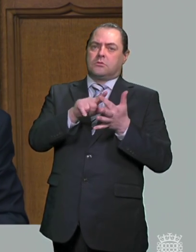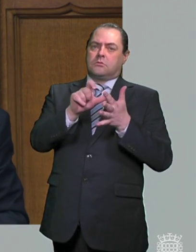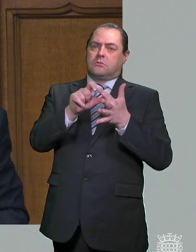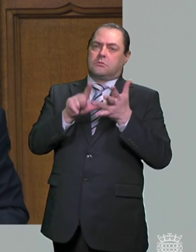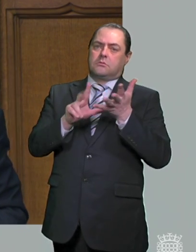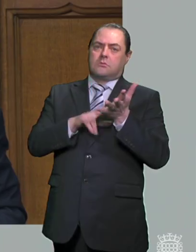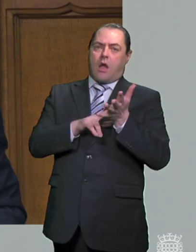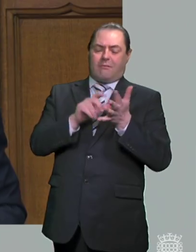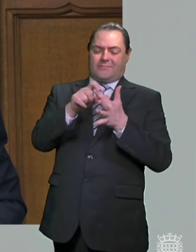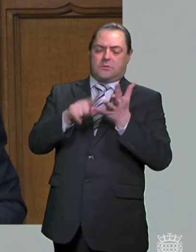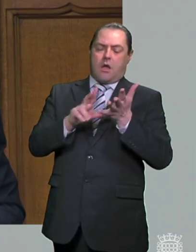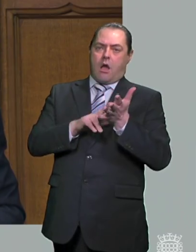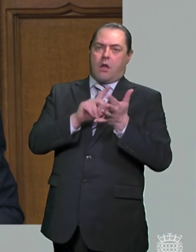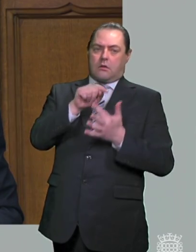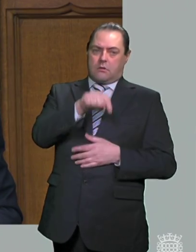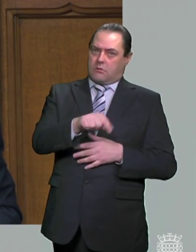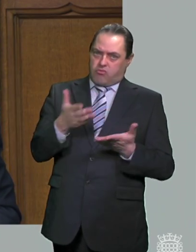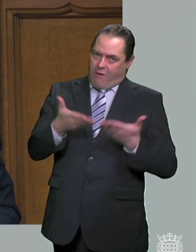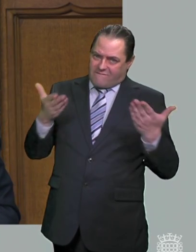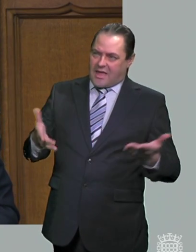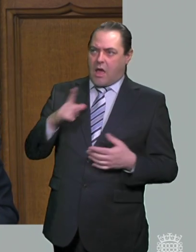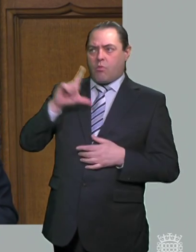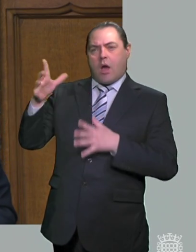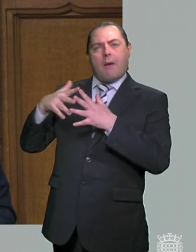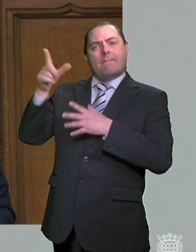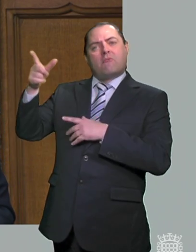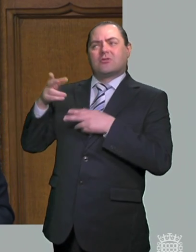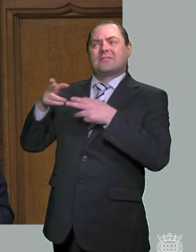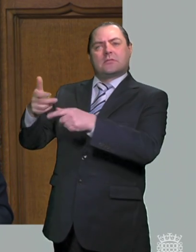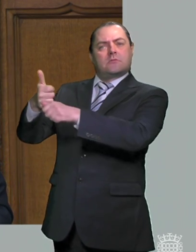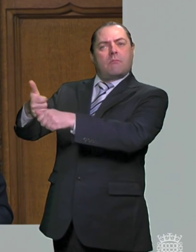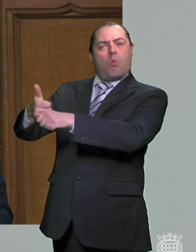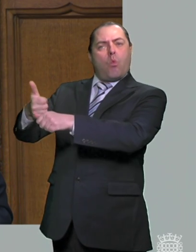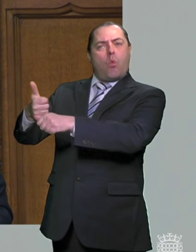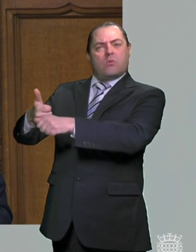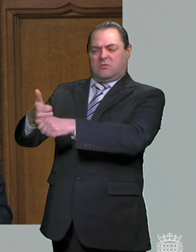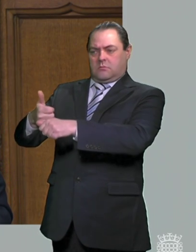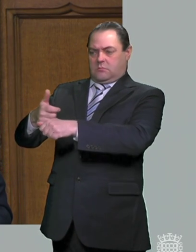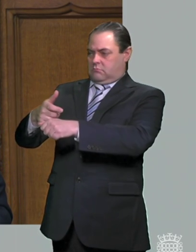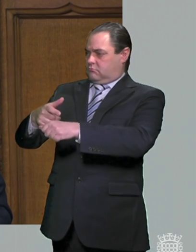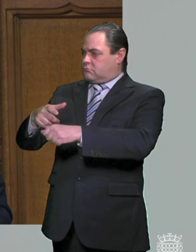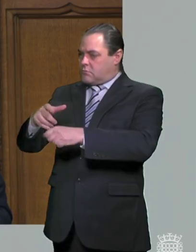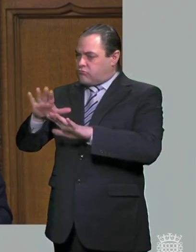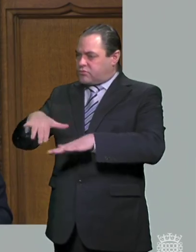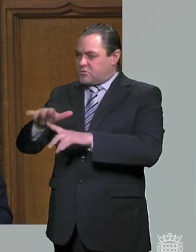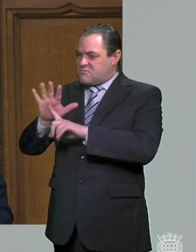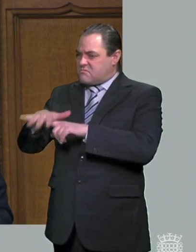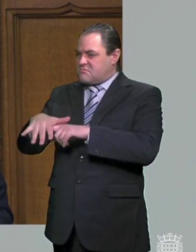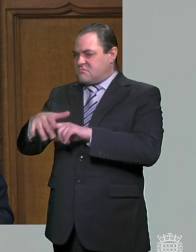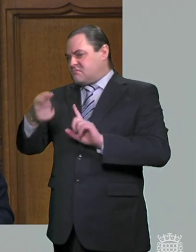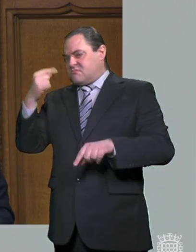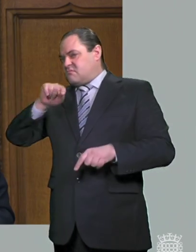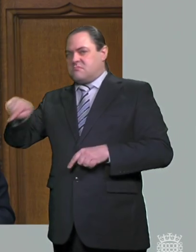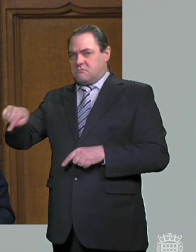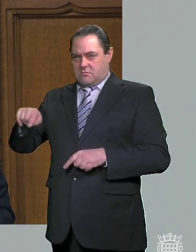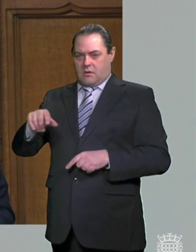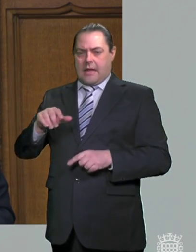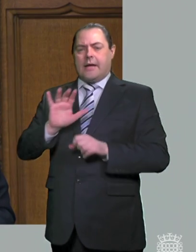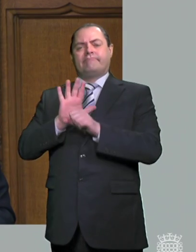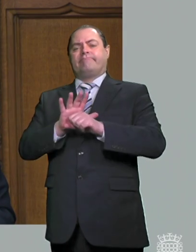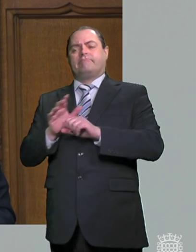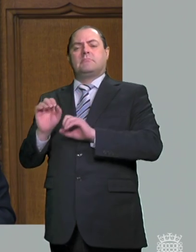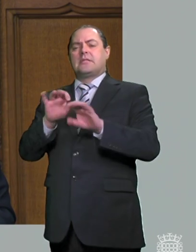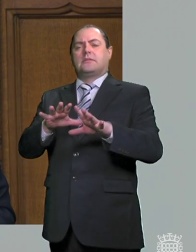That unfairness is compounded by an American system that coerces British citizens and gives them unfair trials.